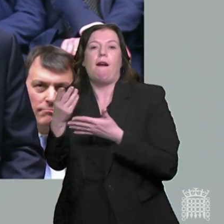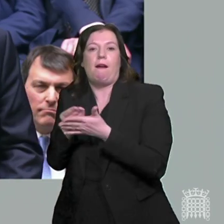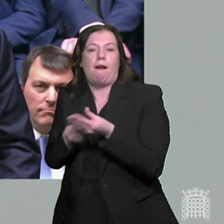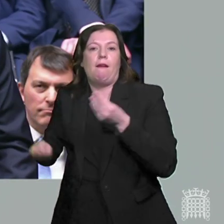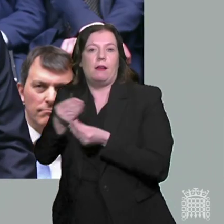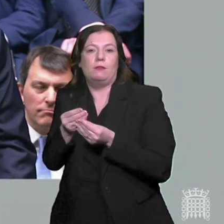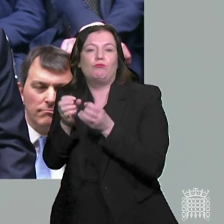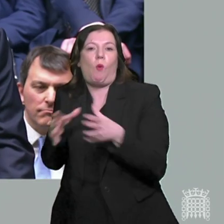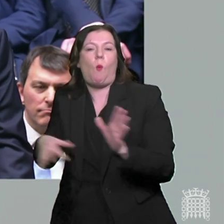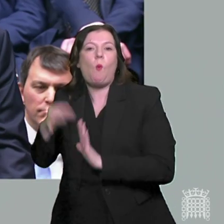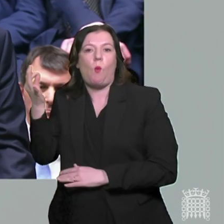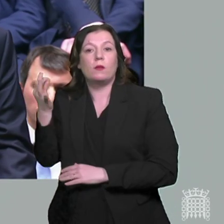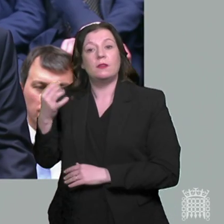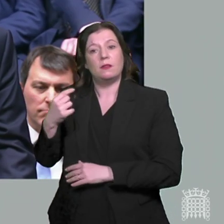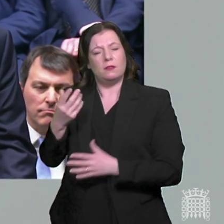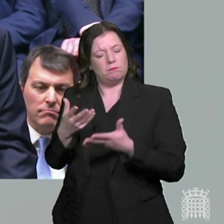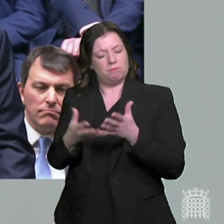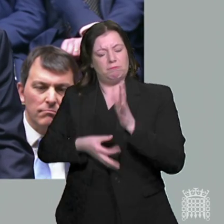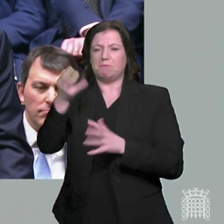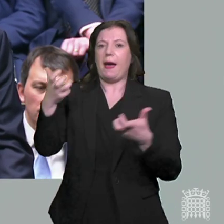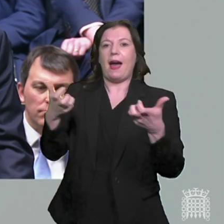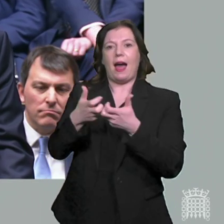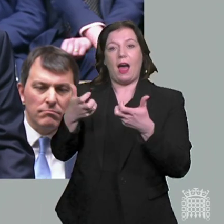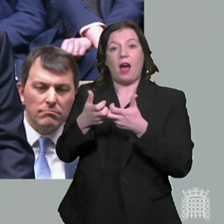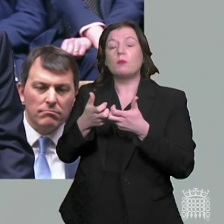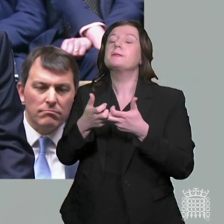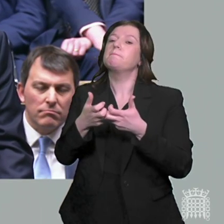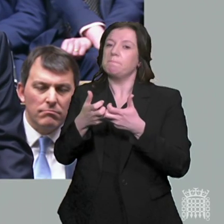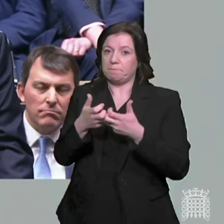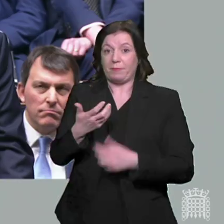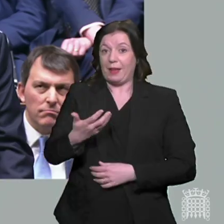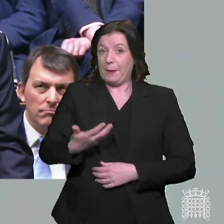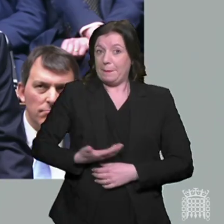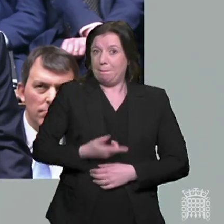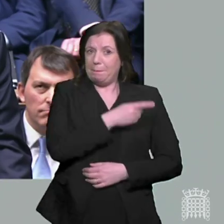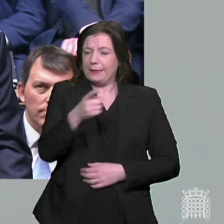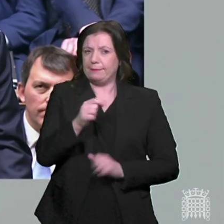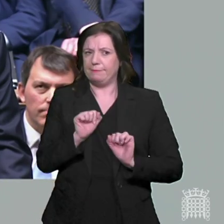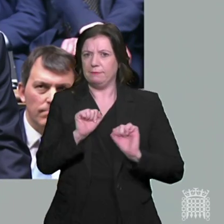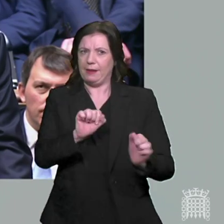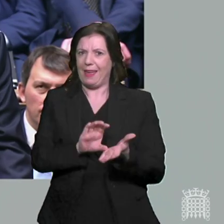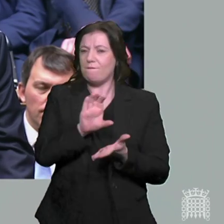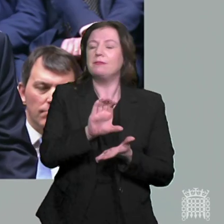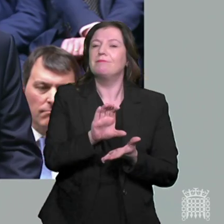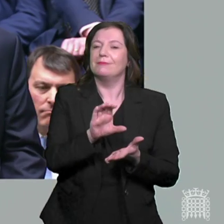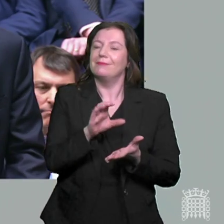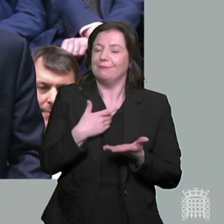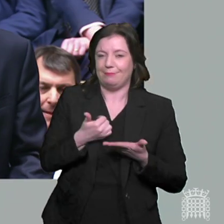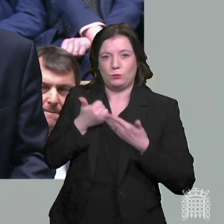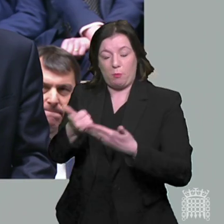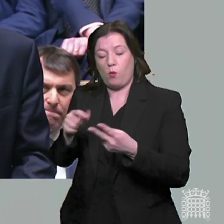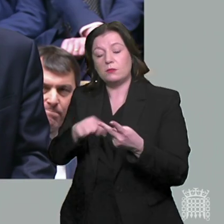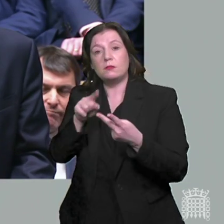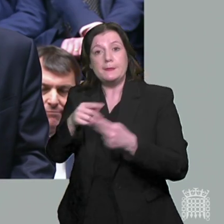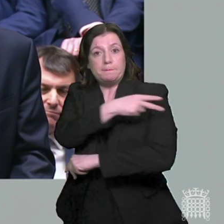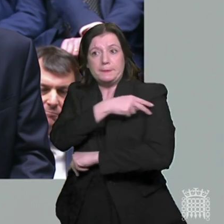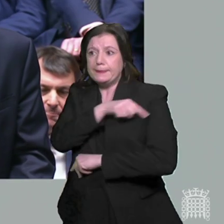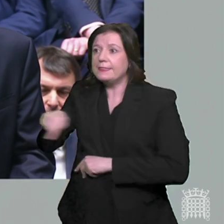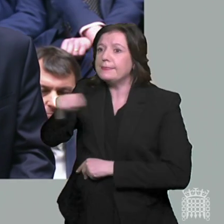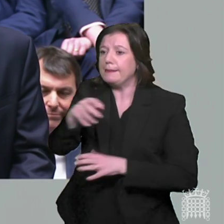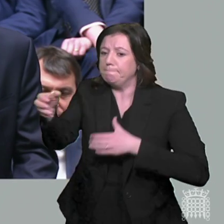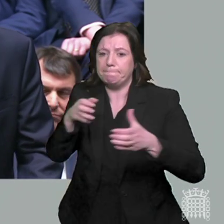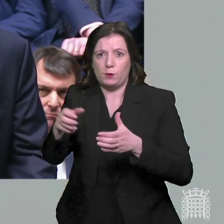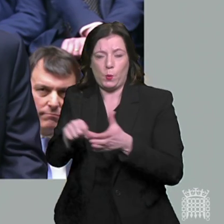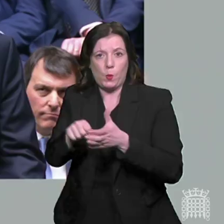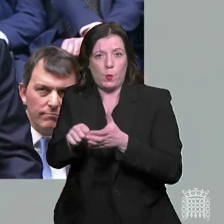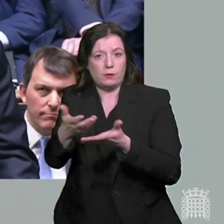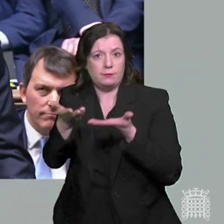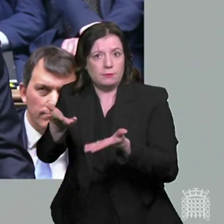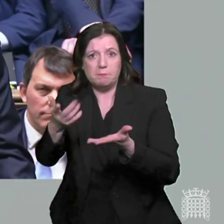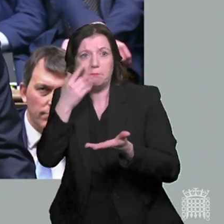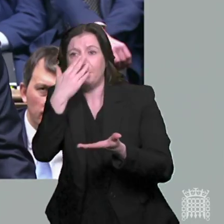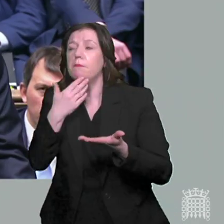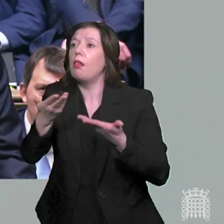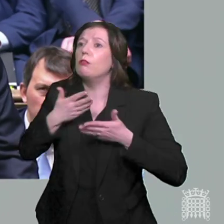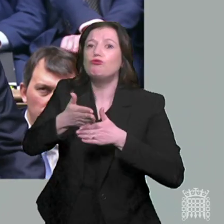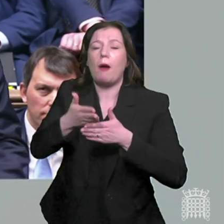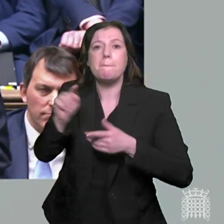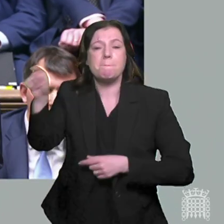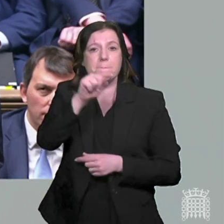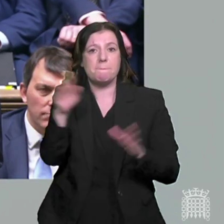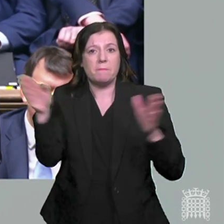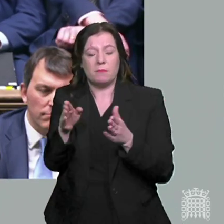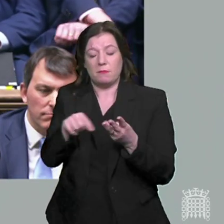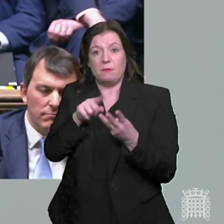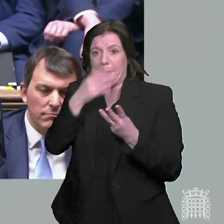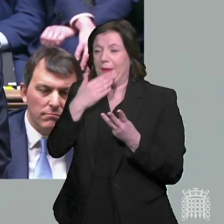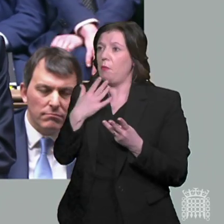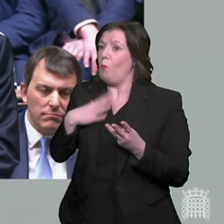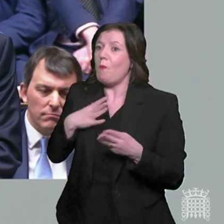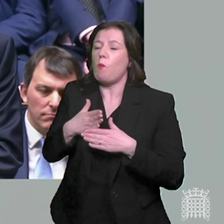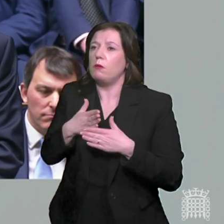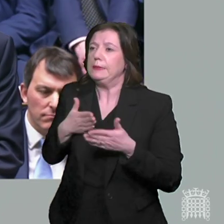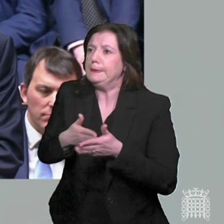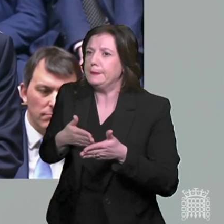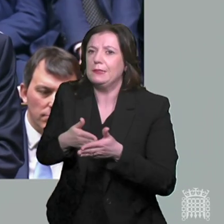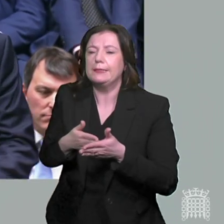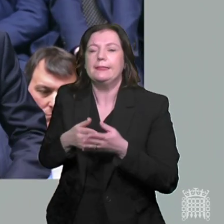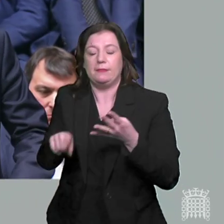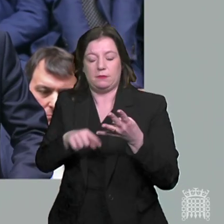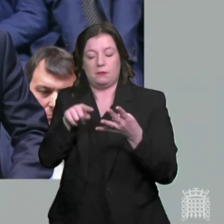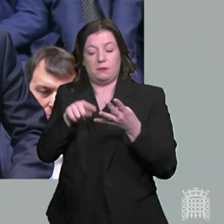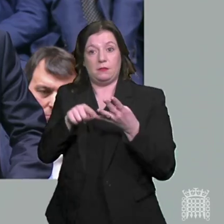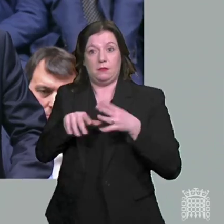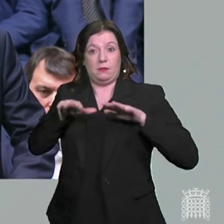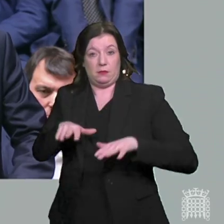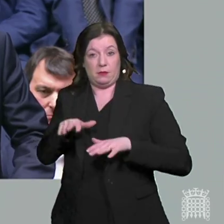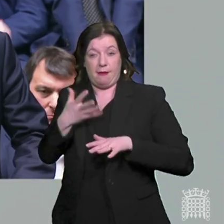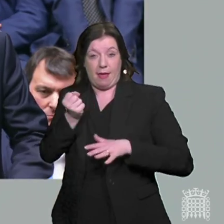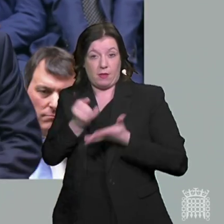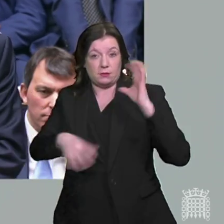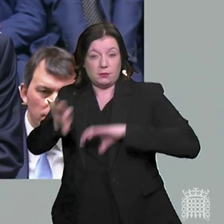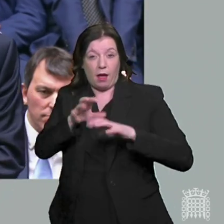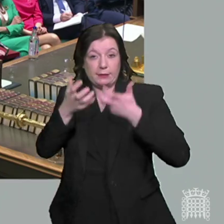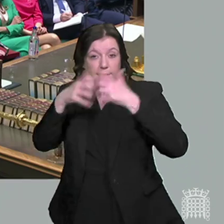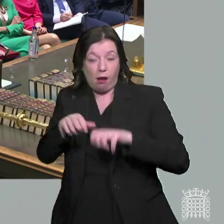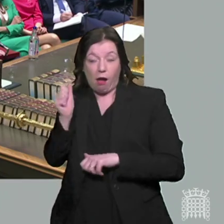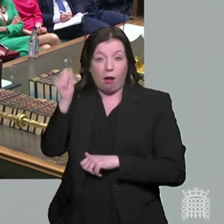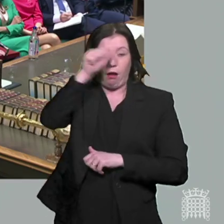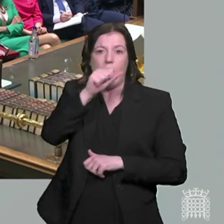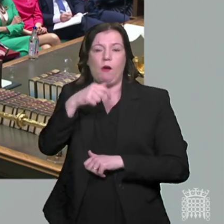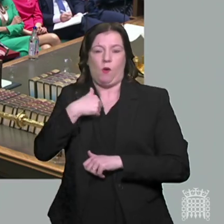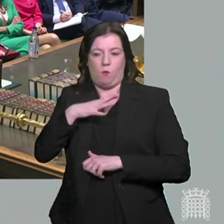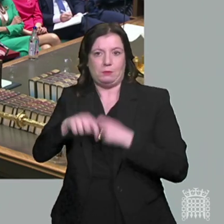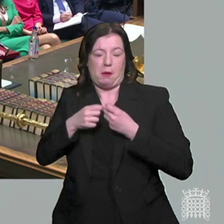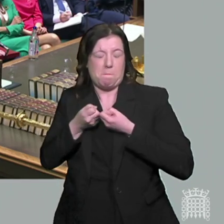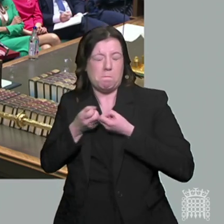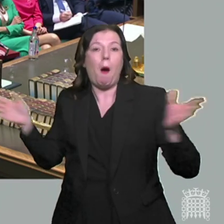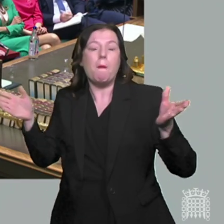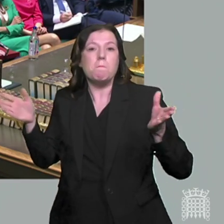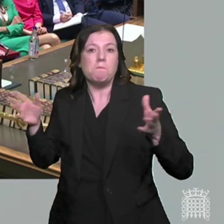I deliver that today by removing obstacles that stop businesses investing, by tackling labour shortages that stop them recruiting, by breaking down barriers that stop people working and by harnessing British ingenuity to make us a science and technology superpower.